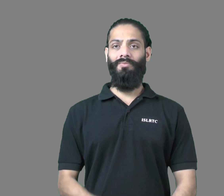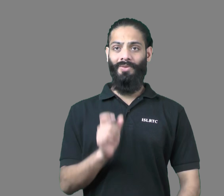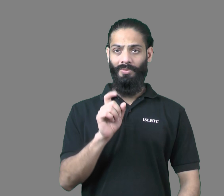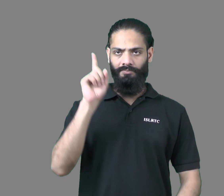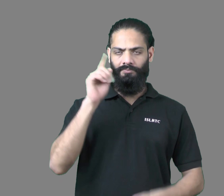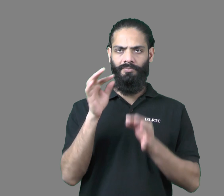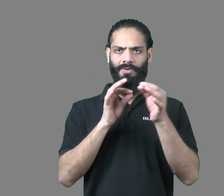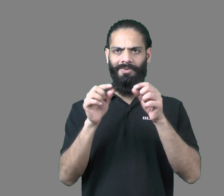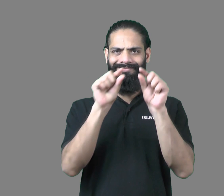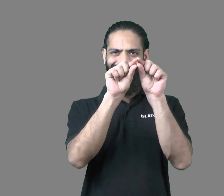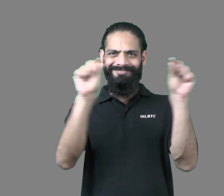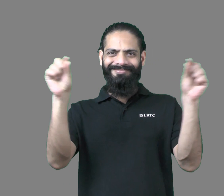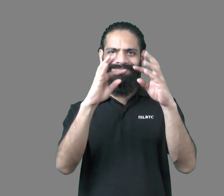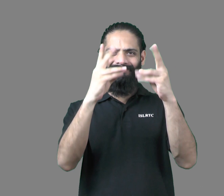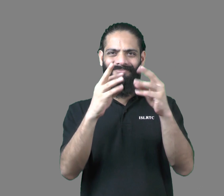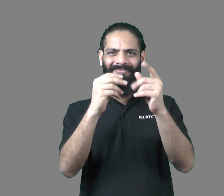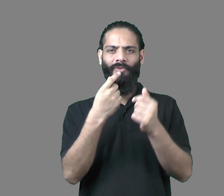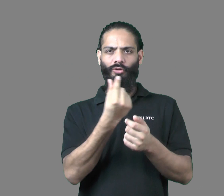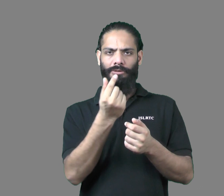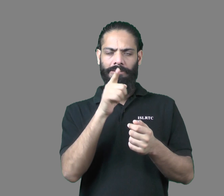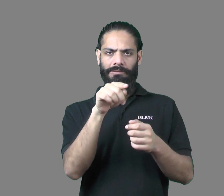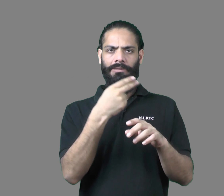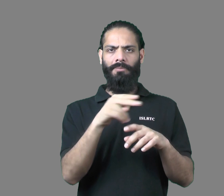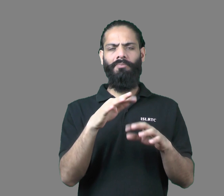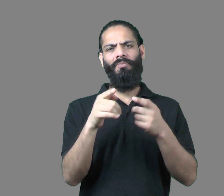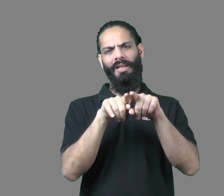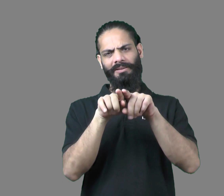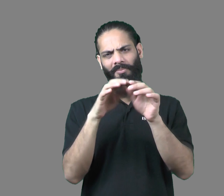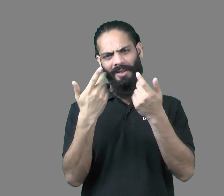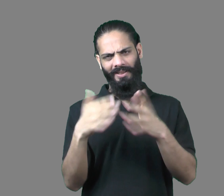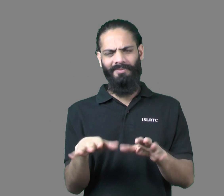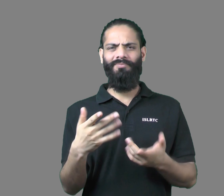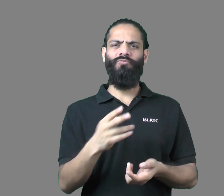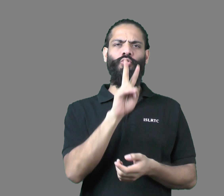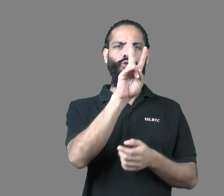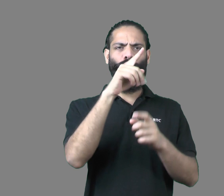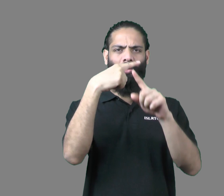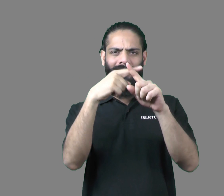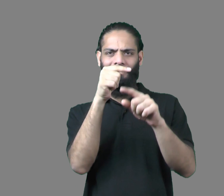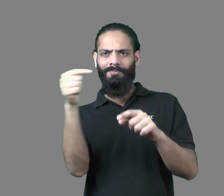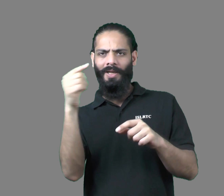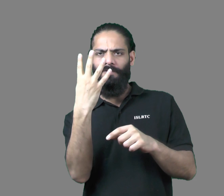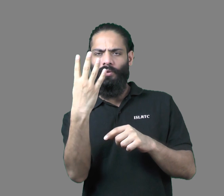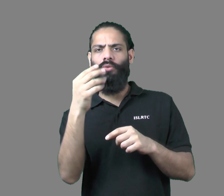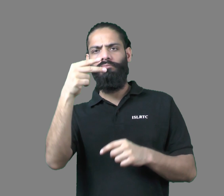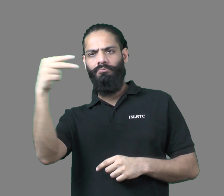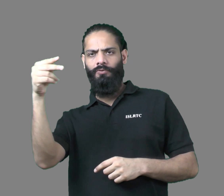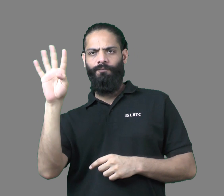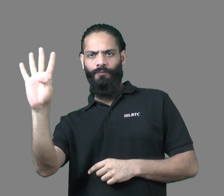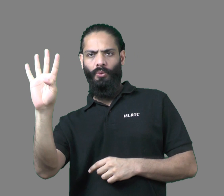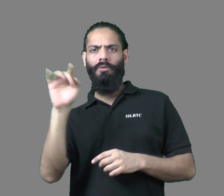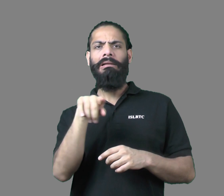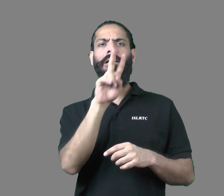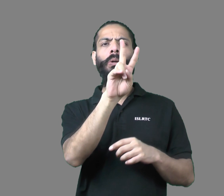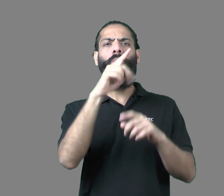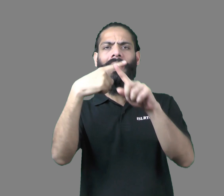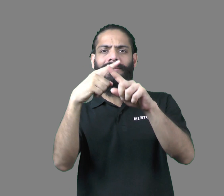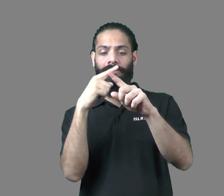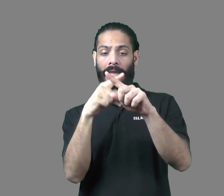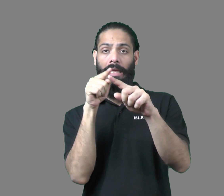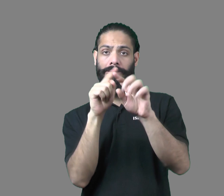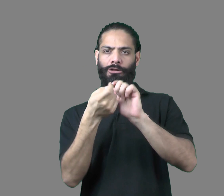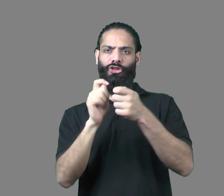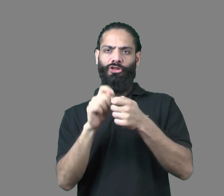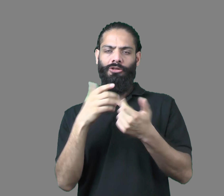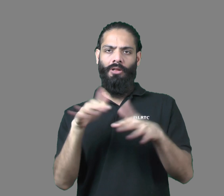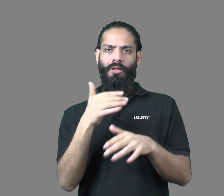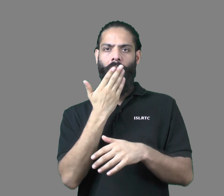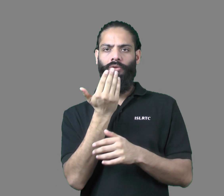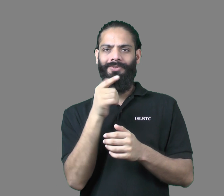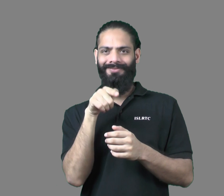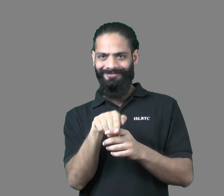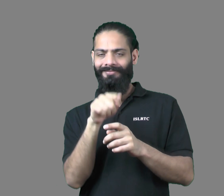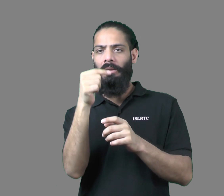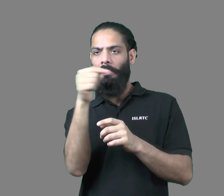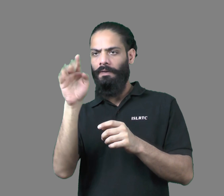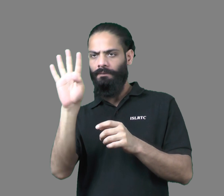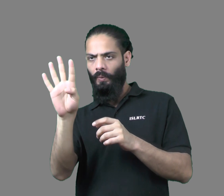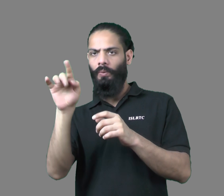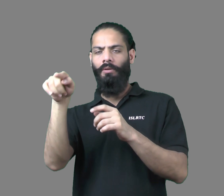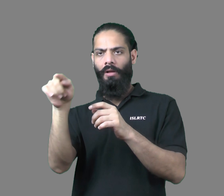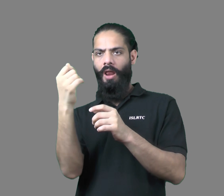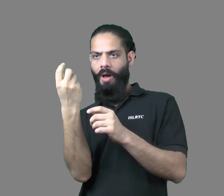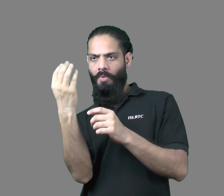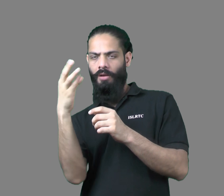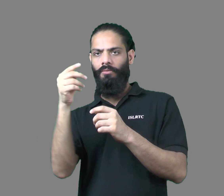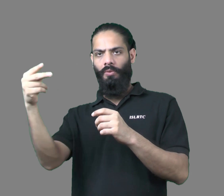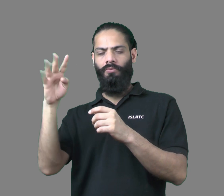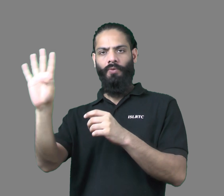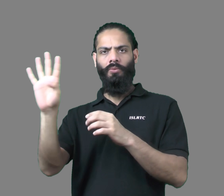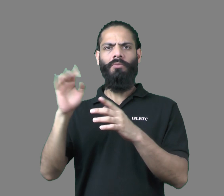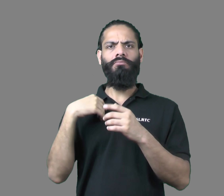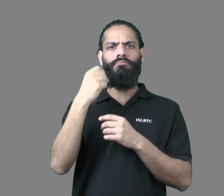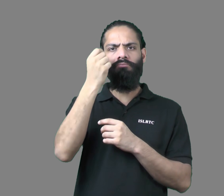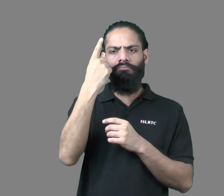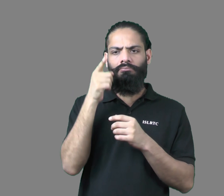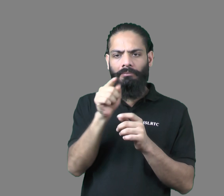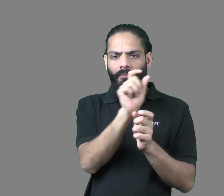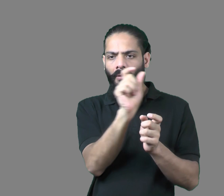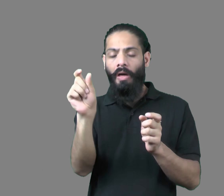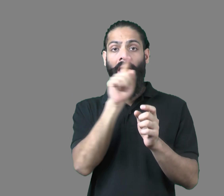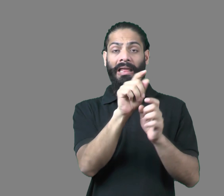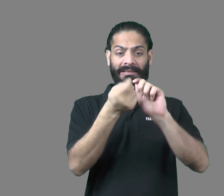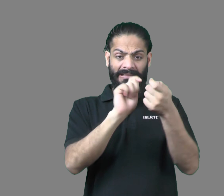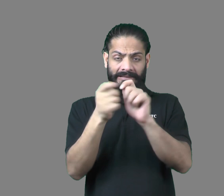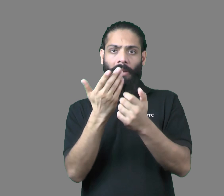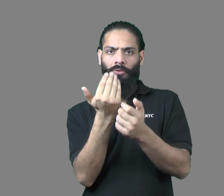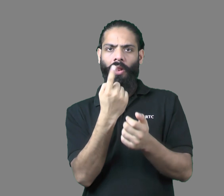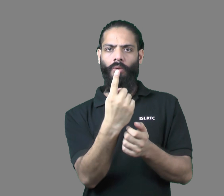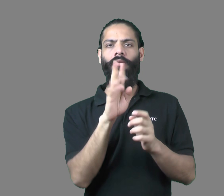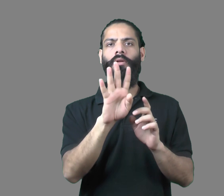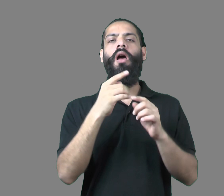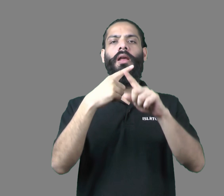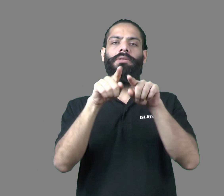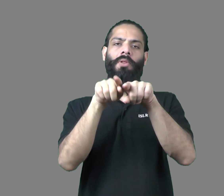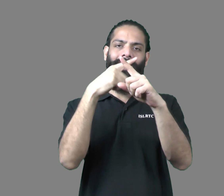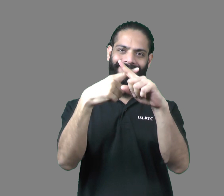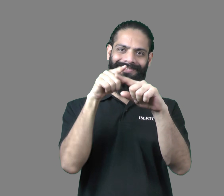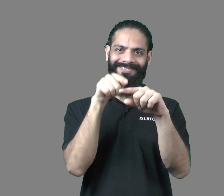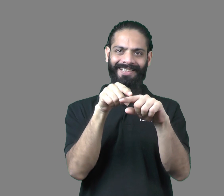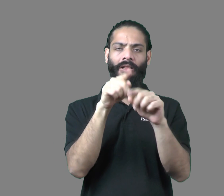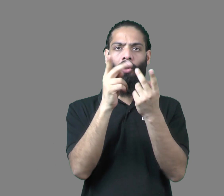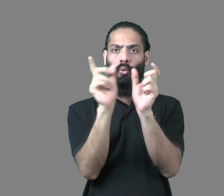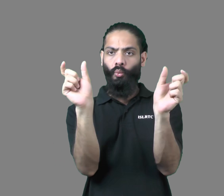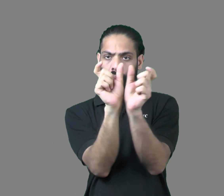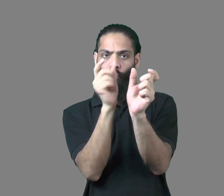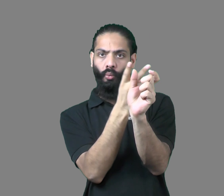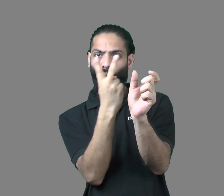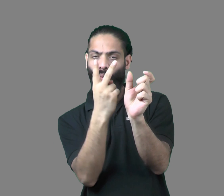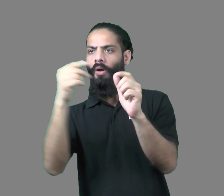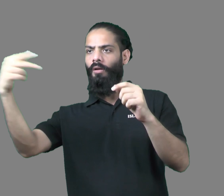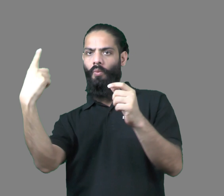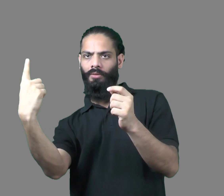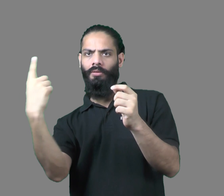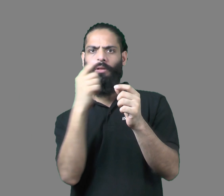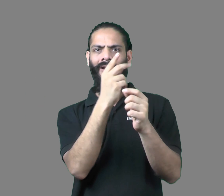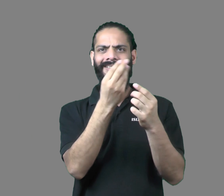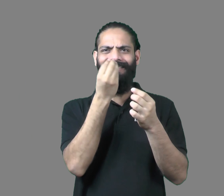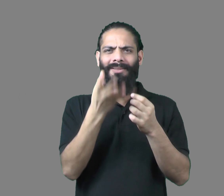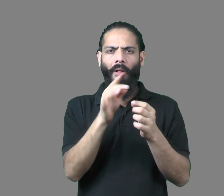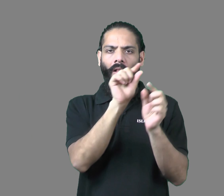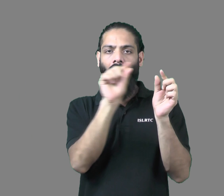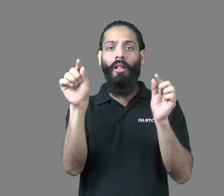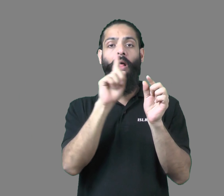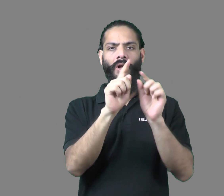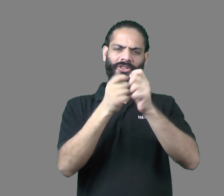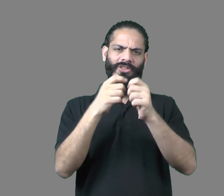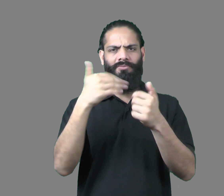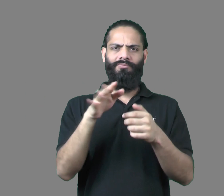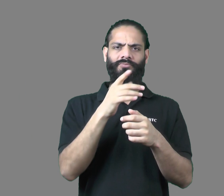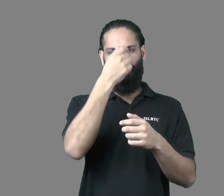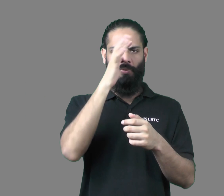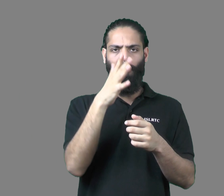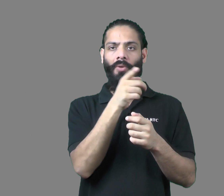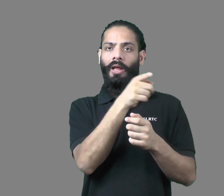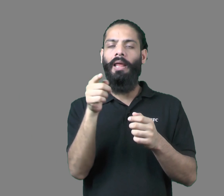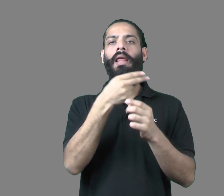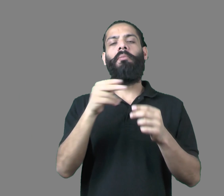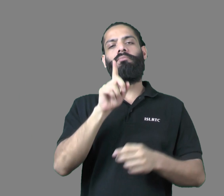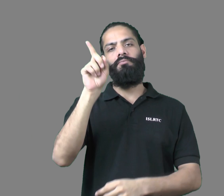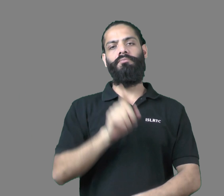Simple Equation